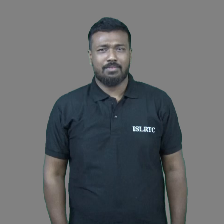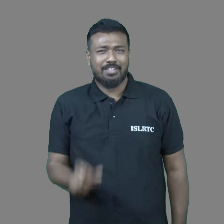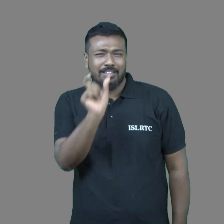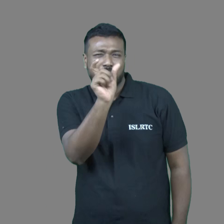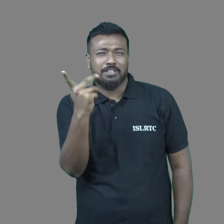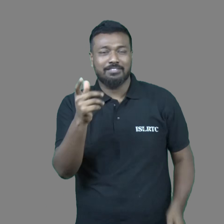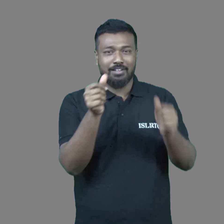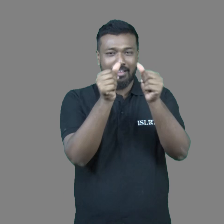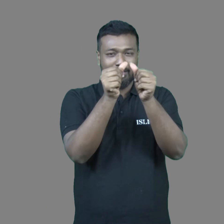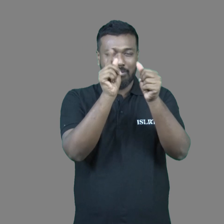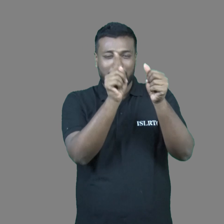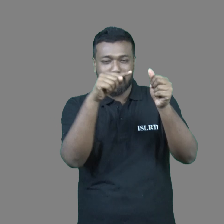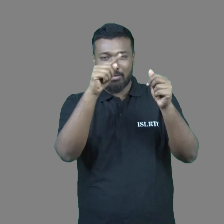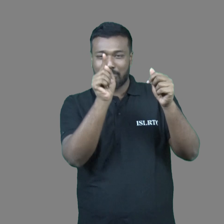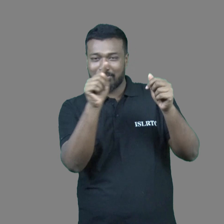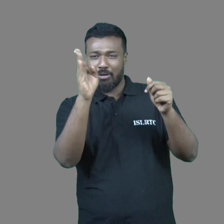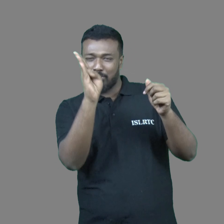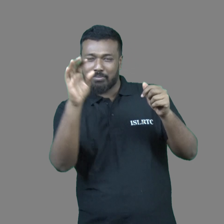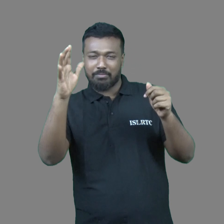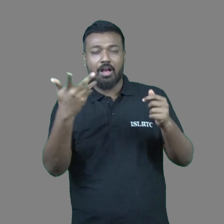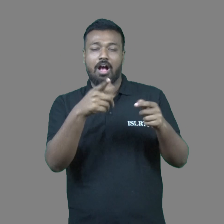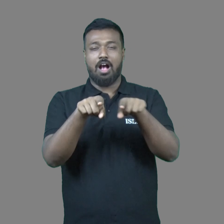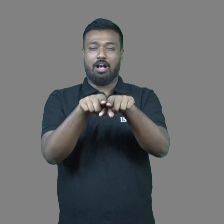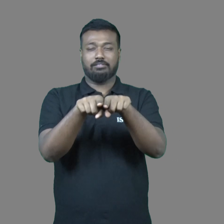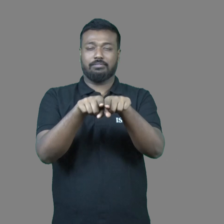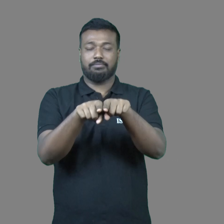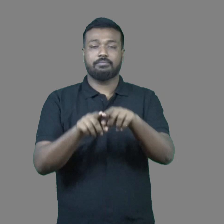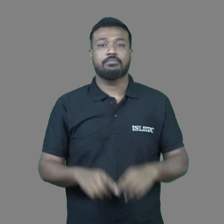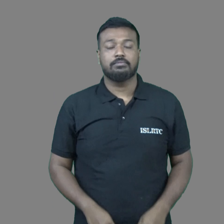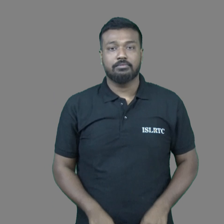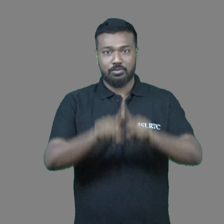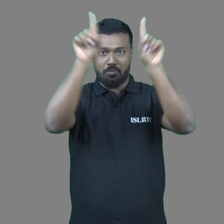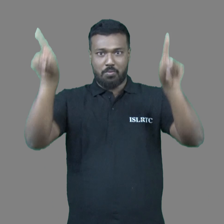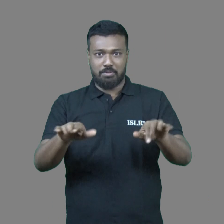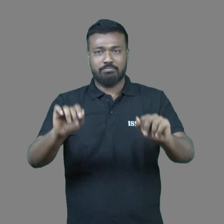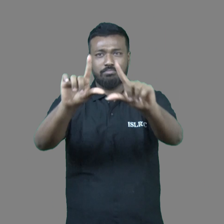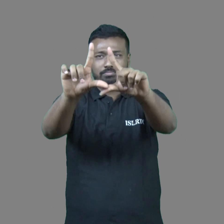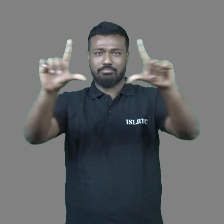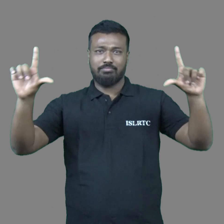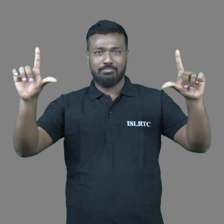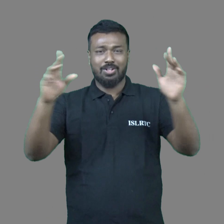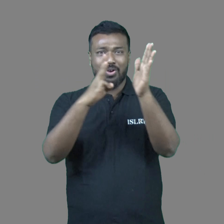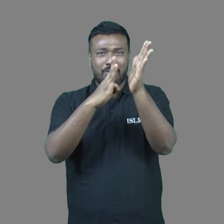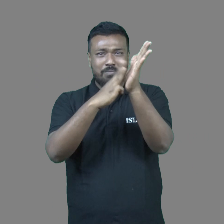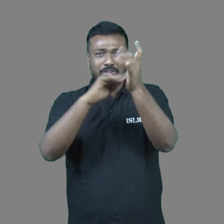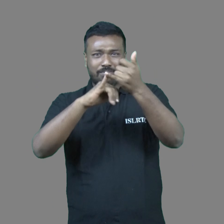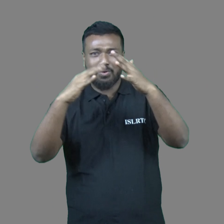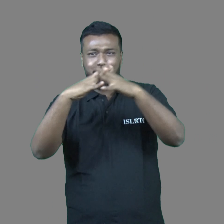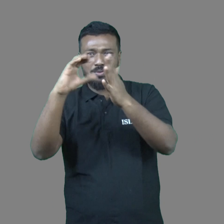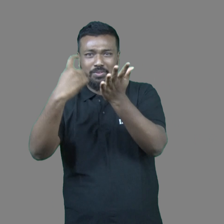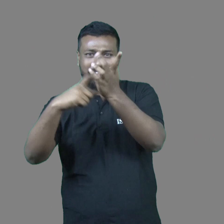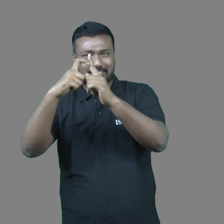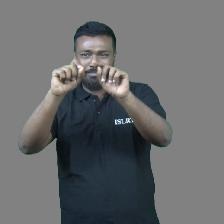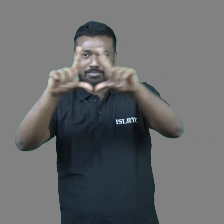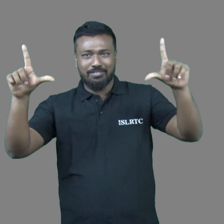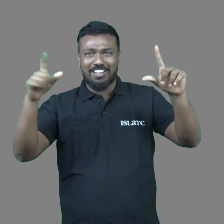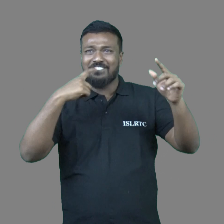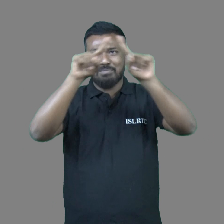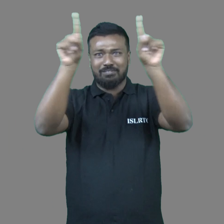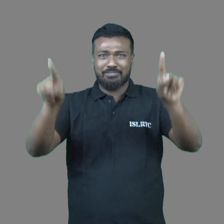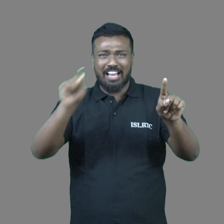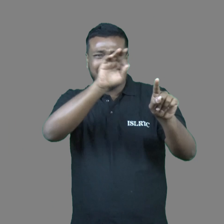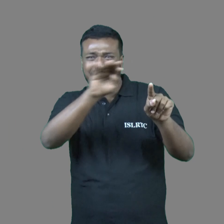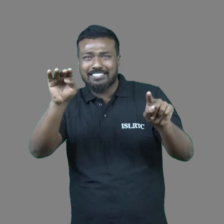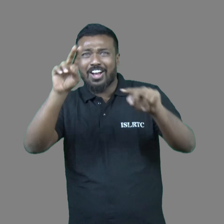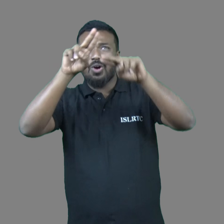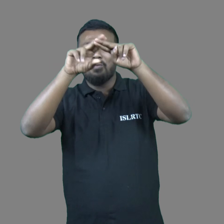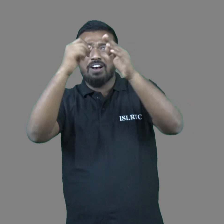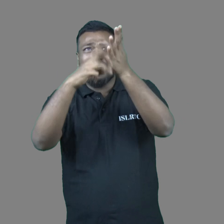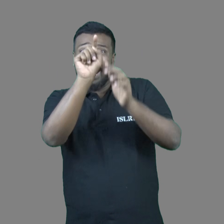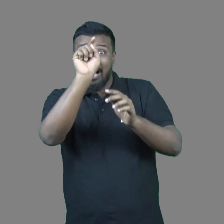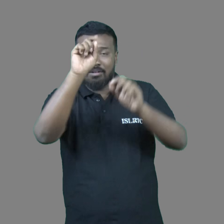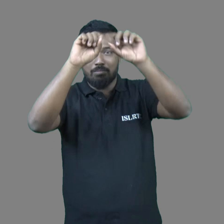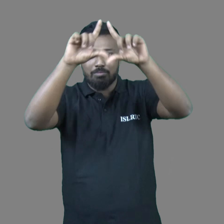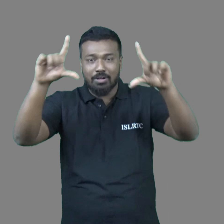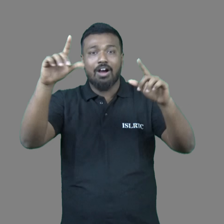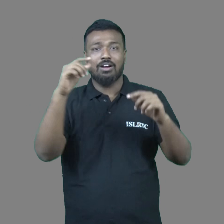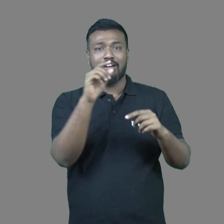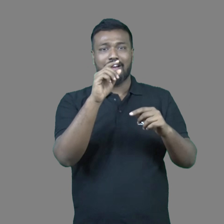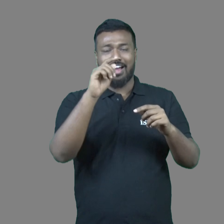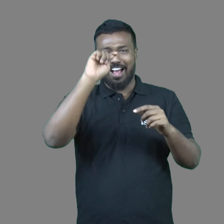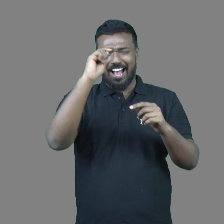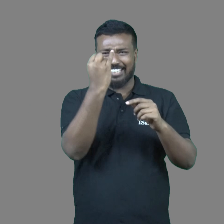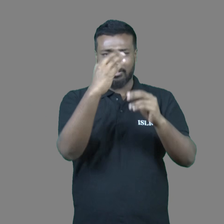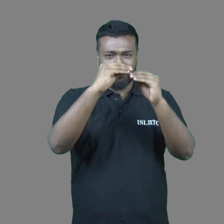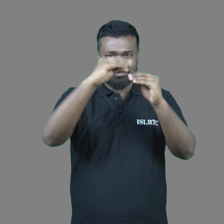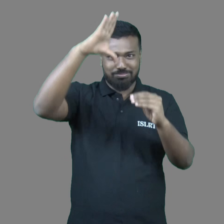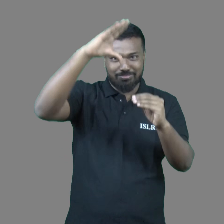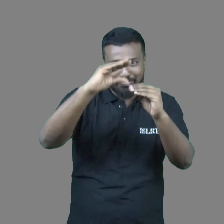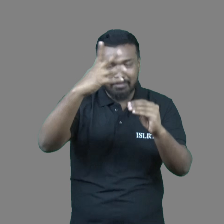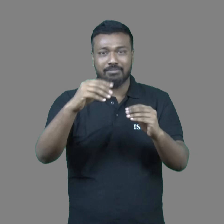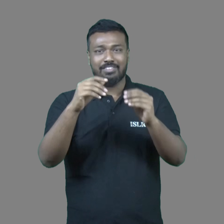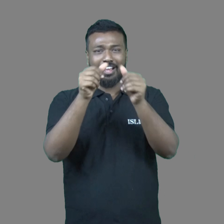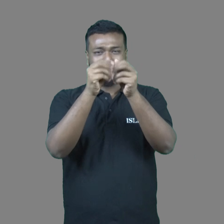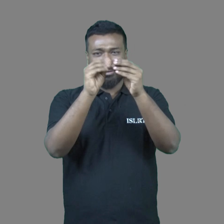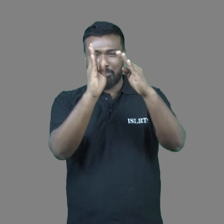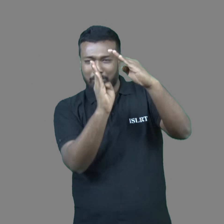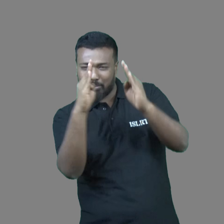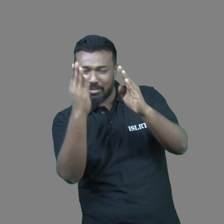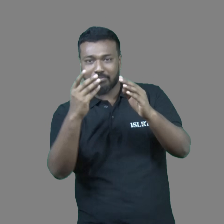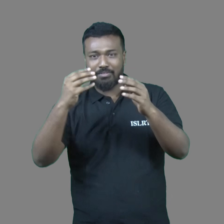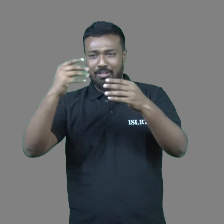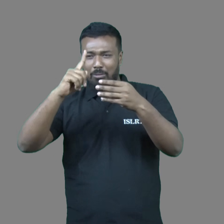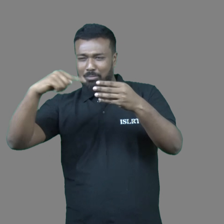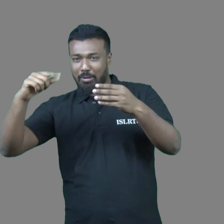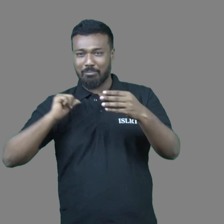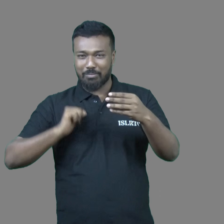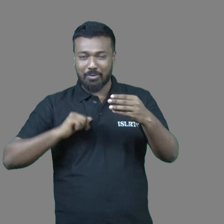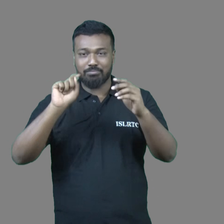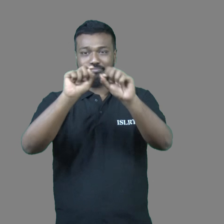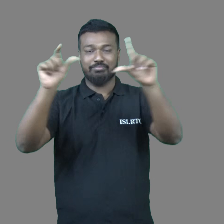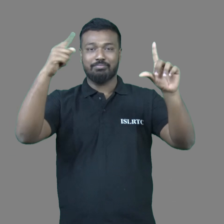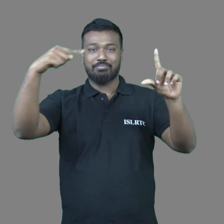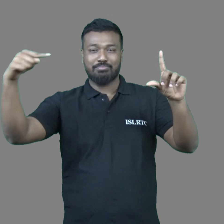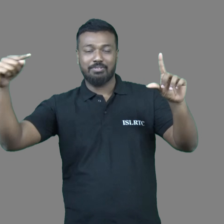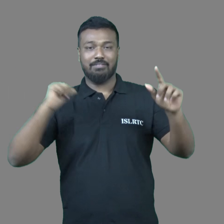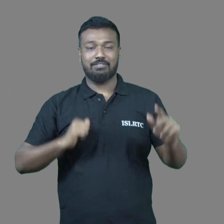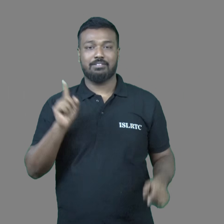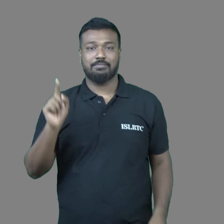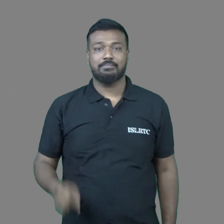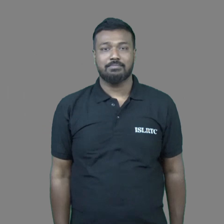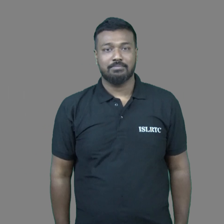Format